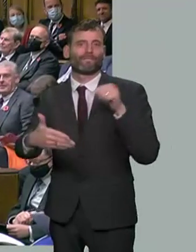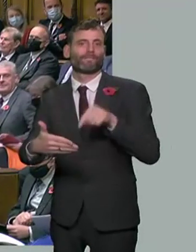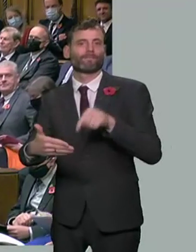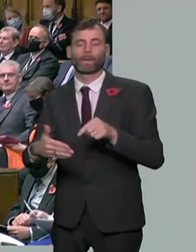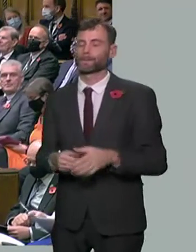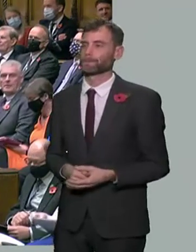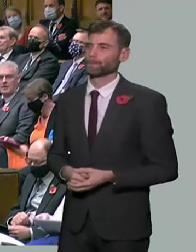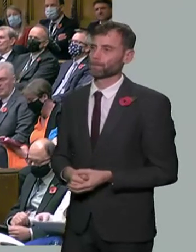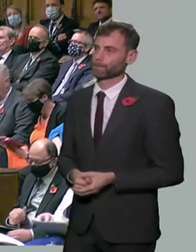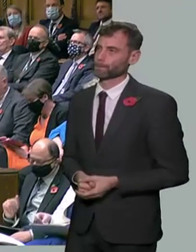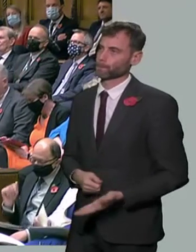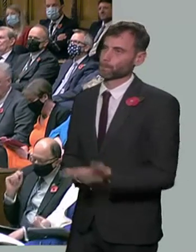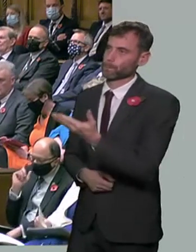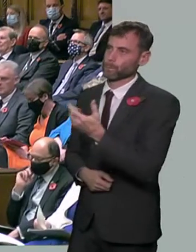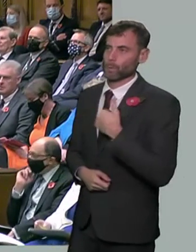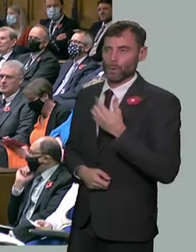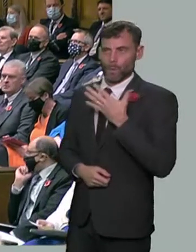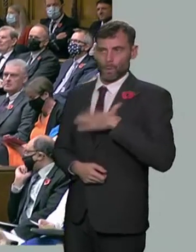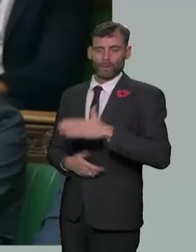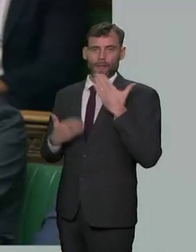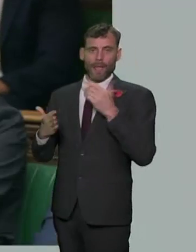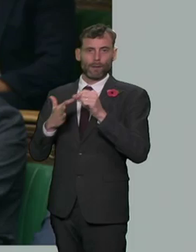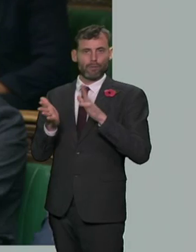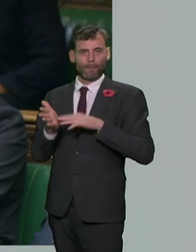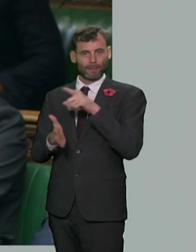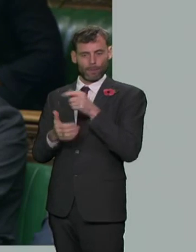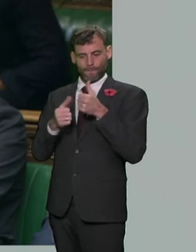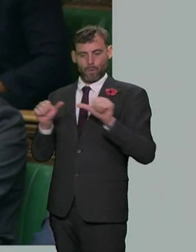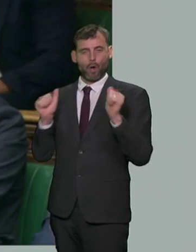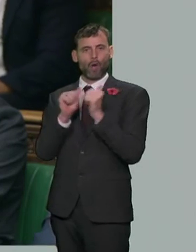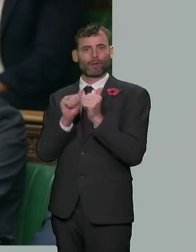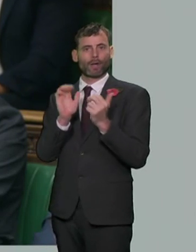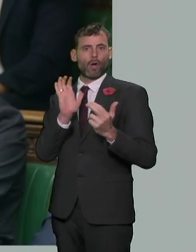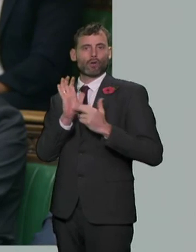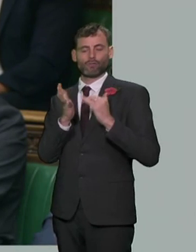I thank the Prime Minister and the Government for securing our fantastic Stoke-on-Trent levelling-up funding.